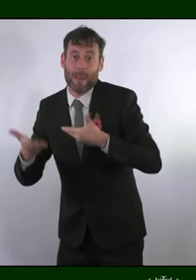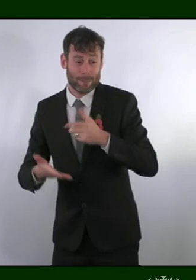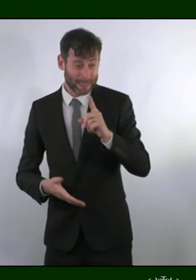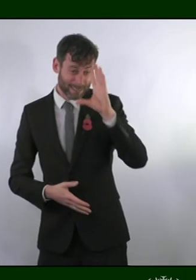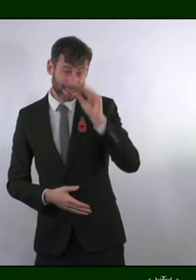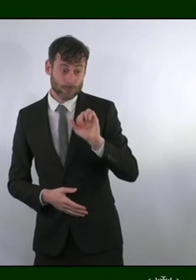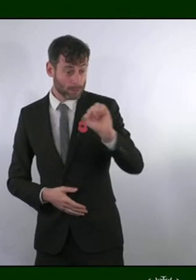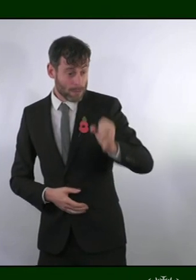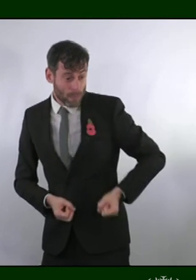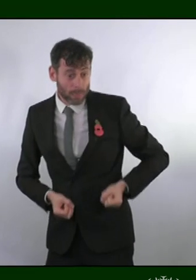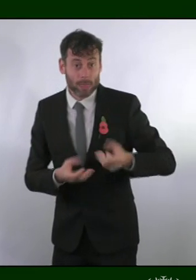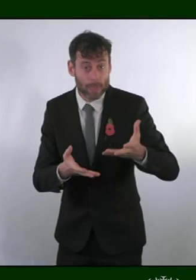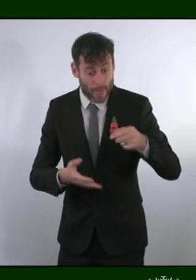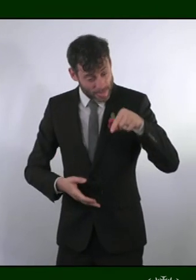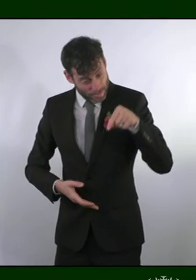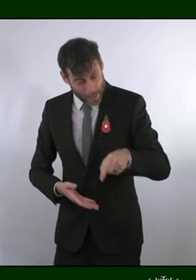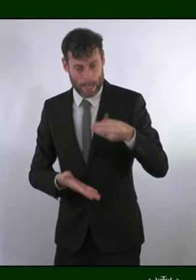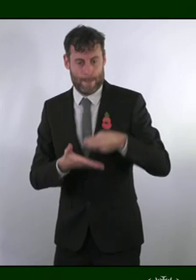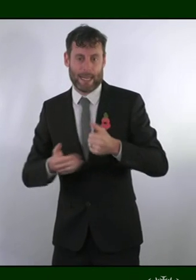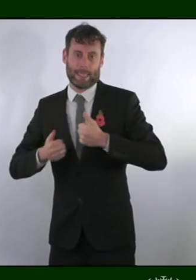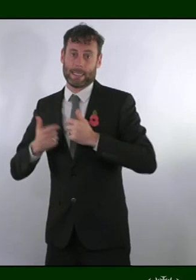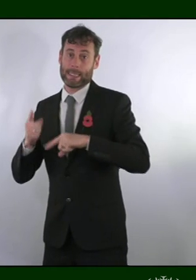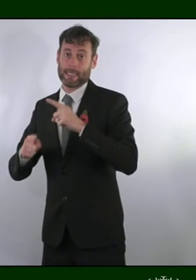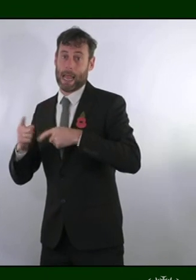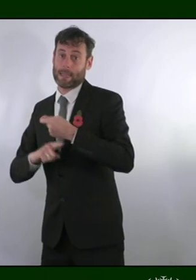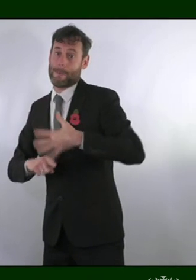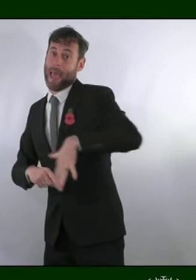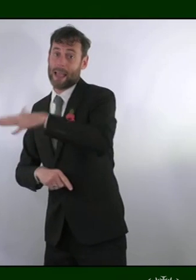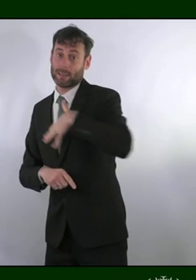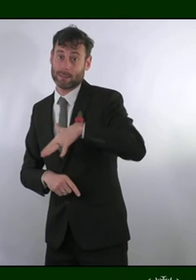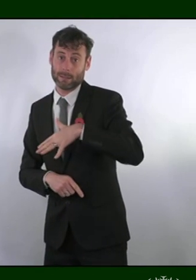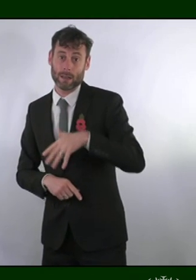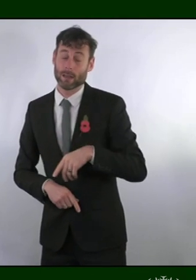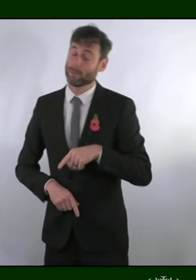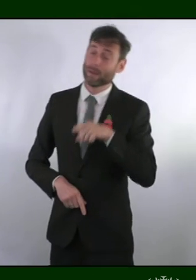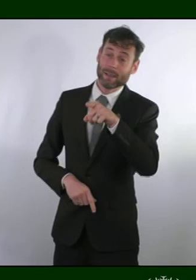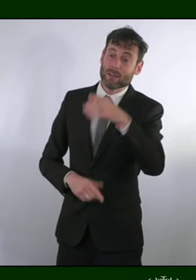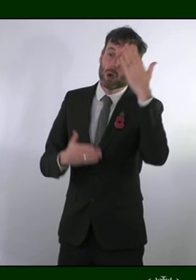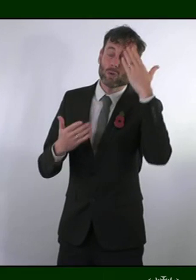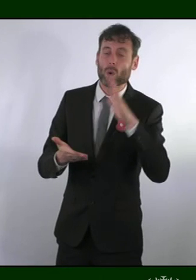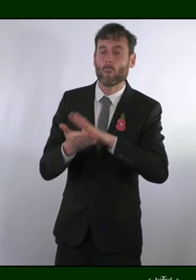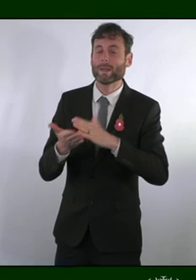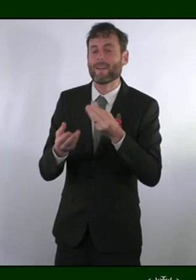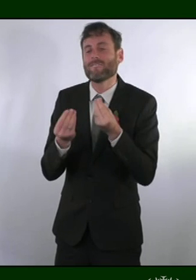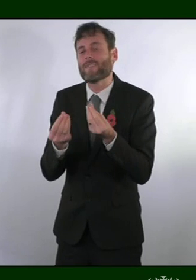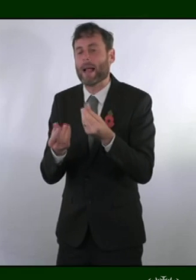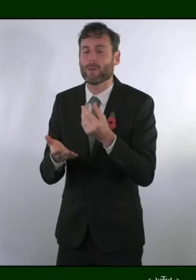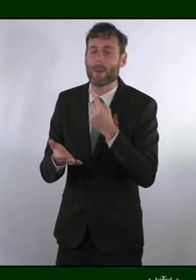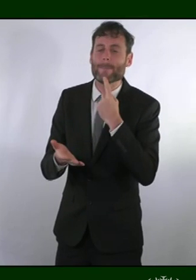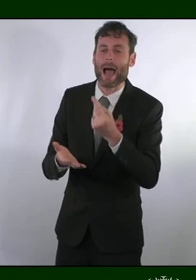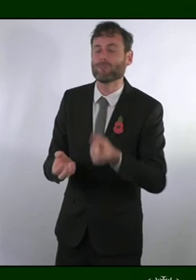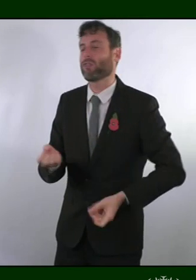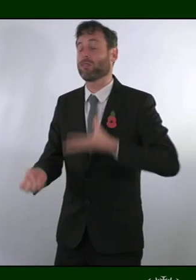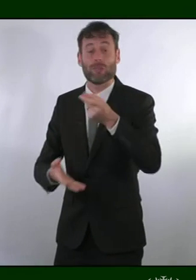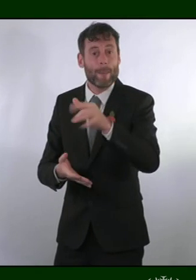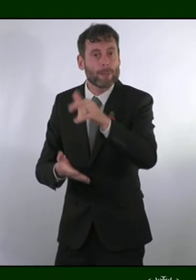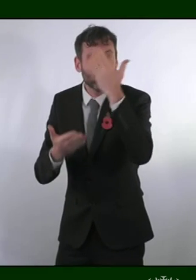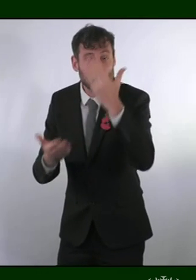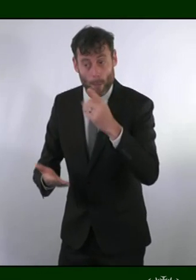The Prime Minister may well not know the value of the pound in his pocket, but the people who send us here do, and they expect us to spend it wisely.